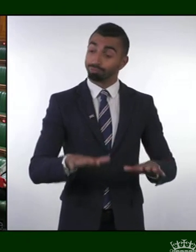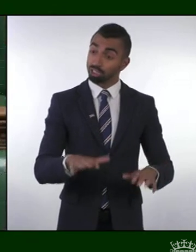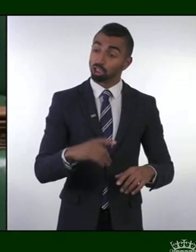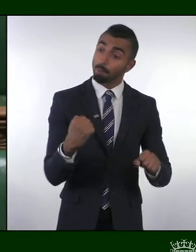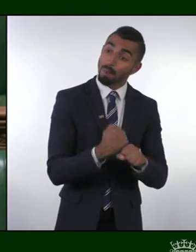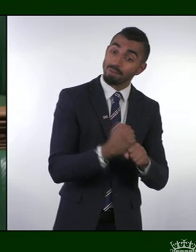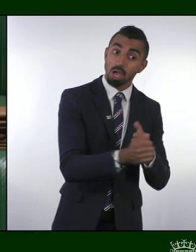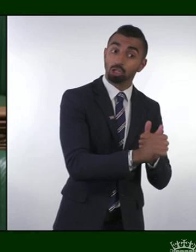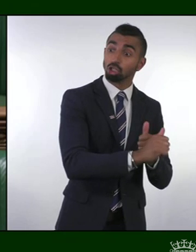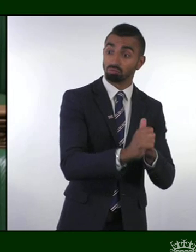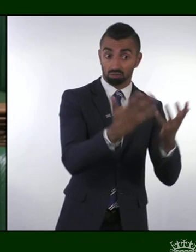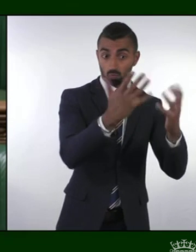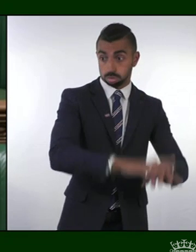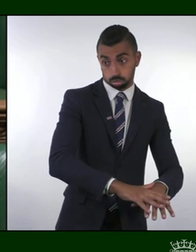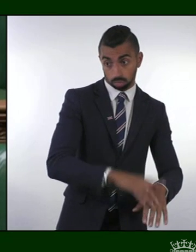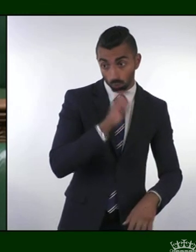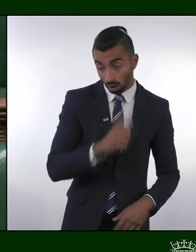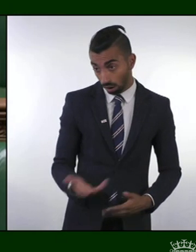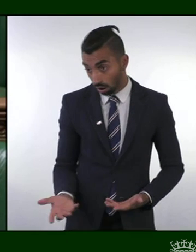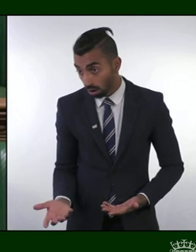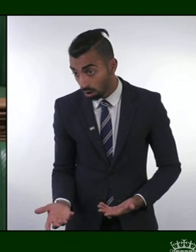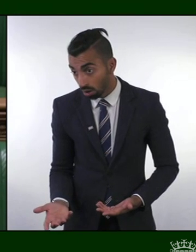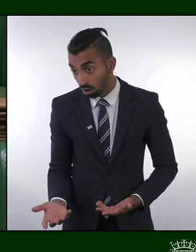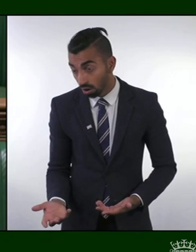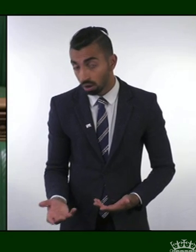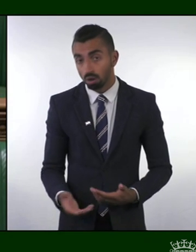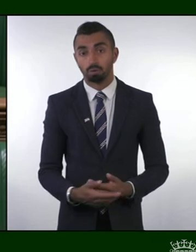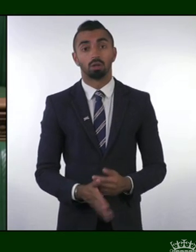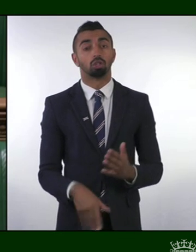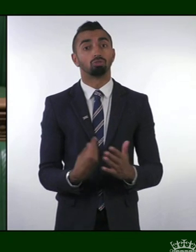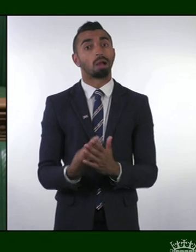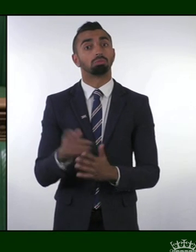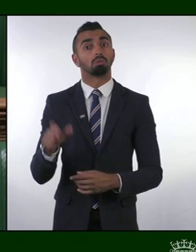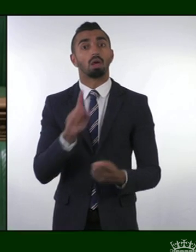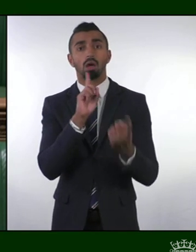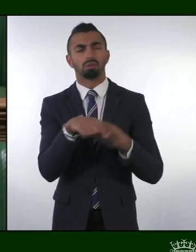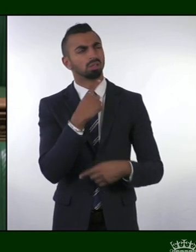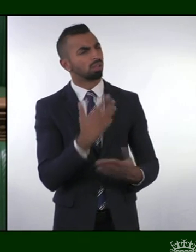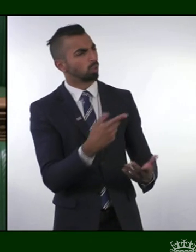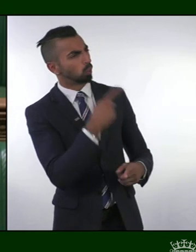When it comes to capital investment, it is important to put in context what our existing budgets were for this year.